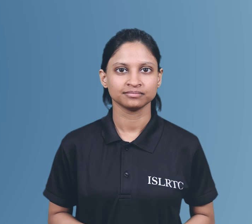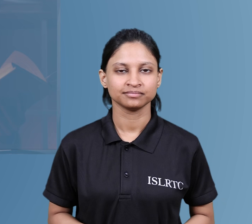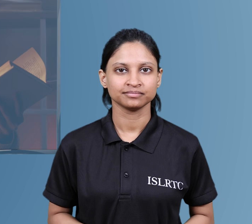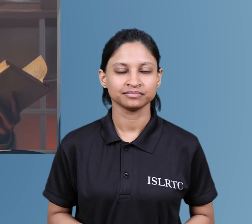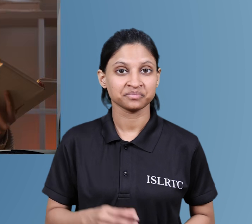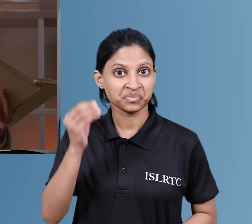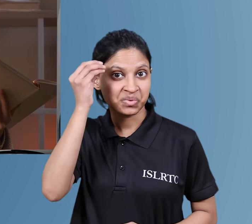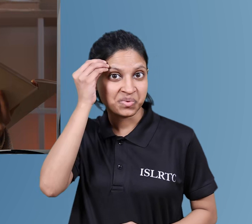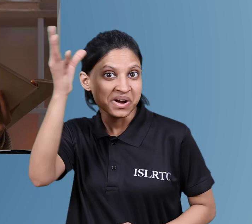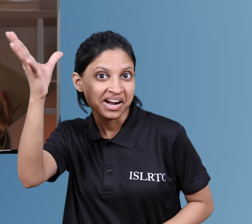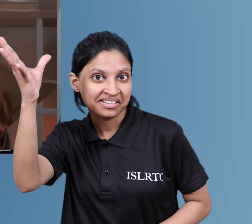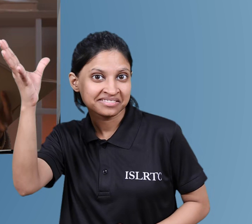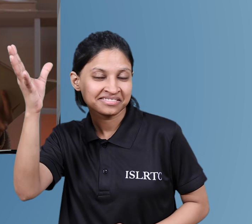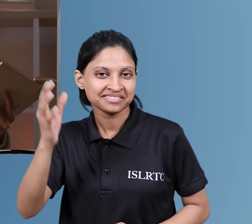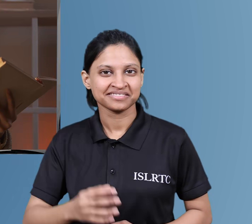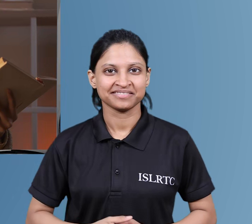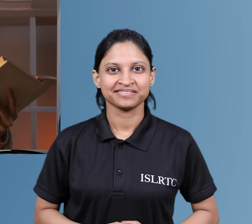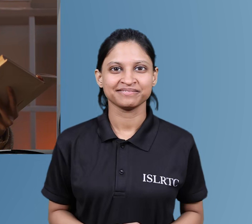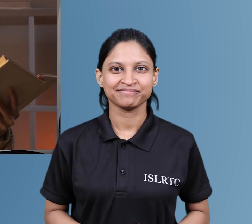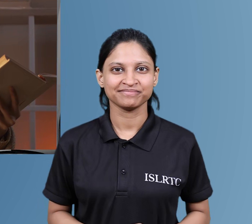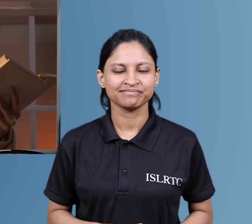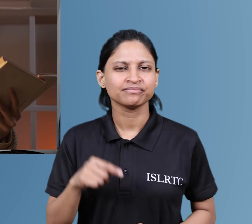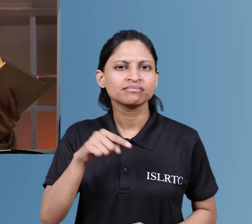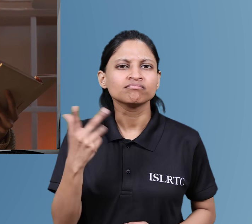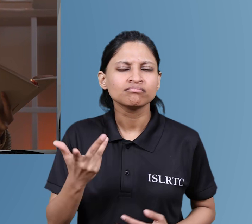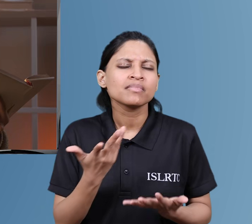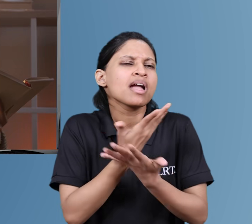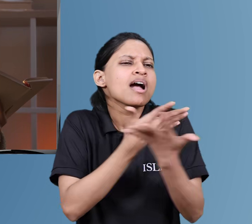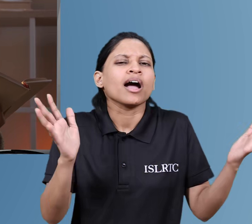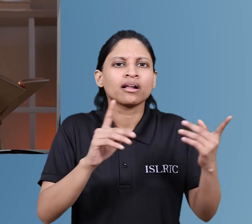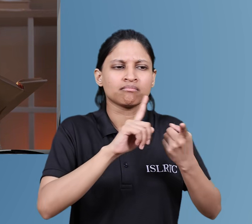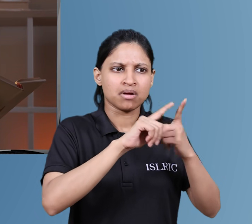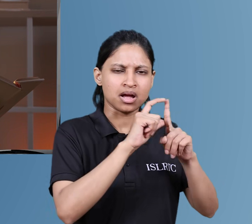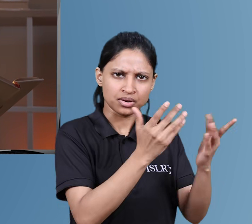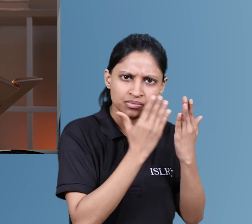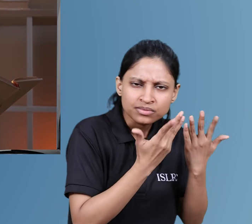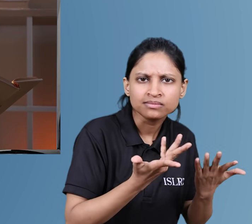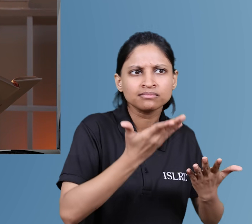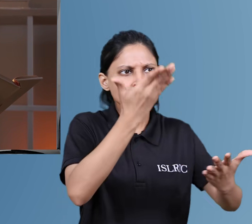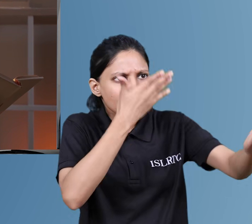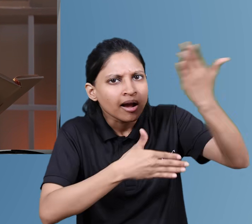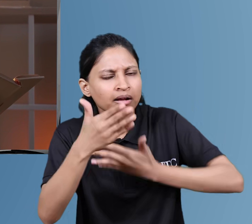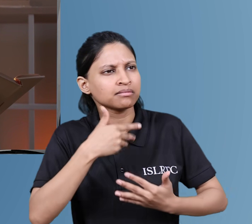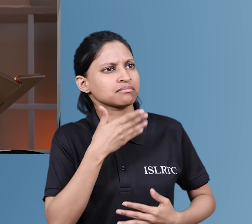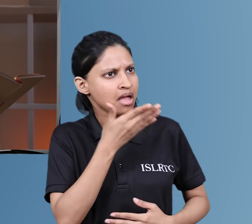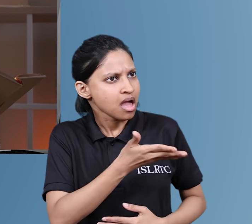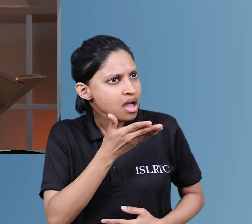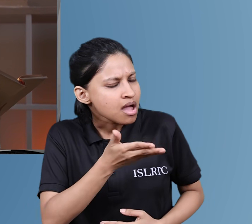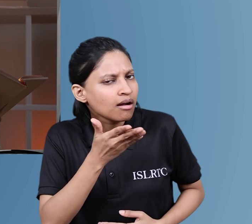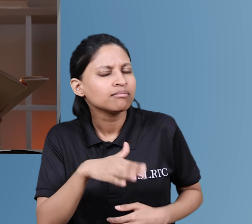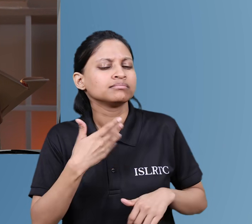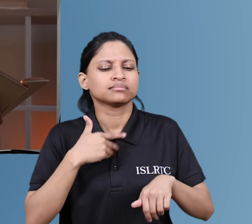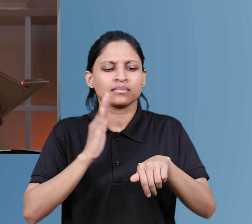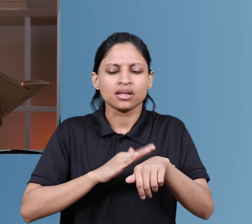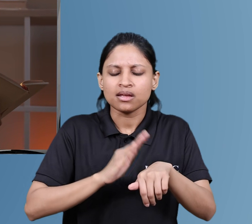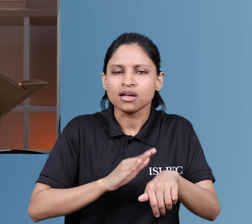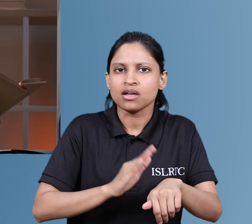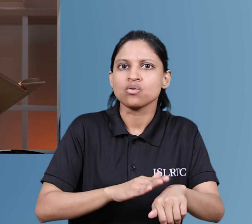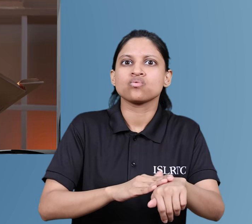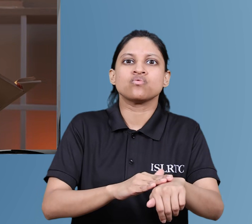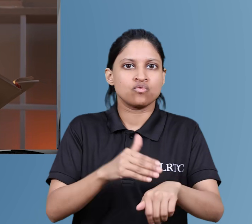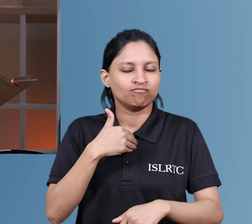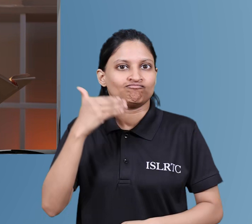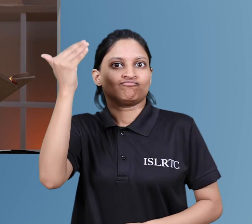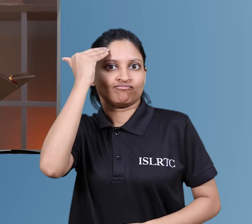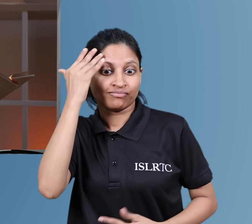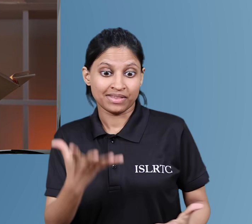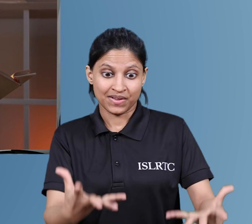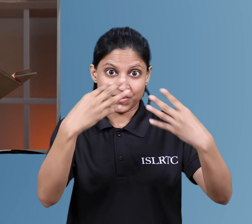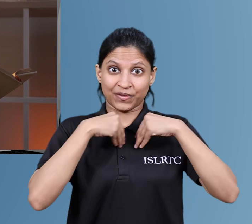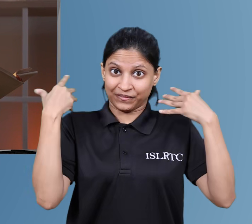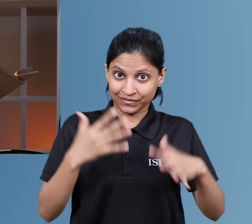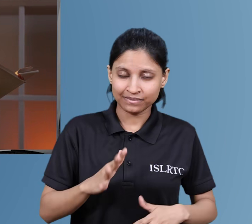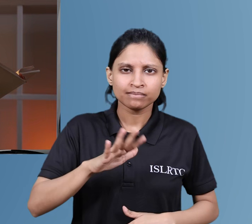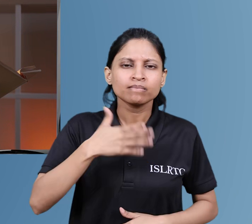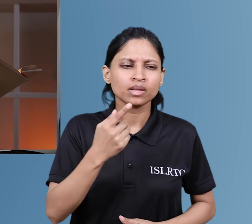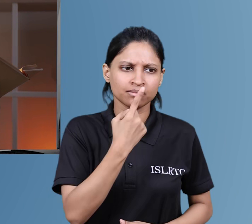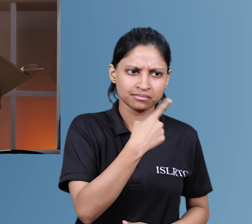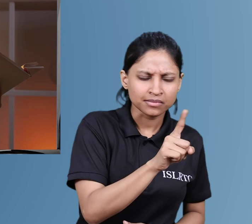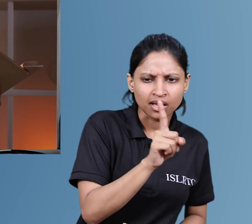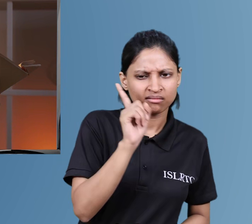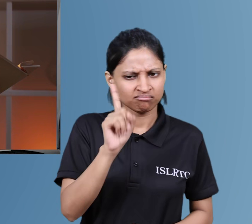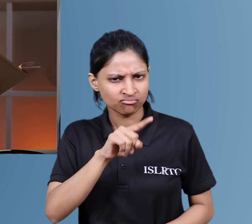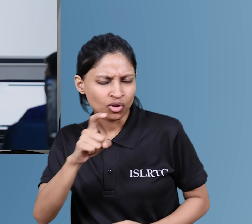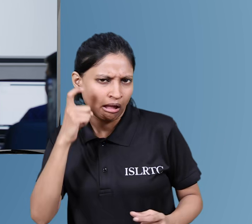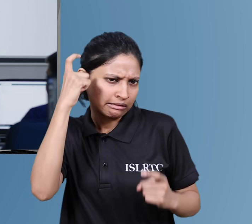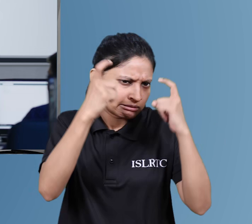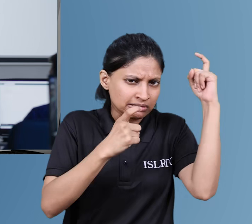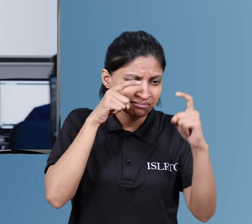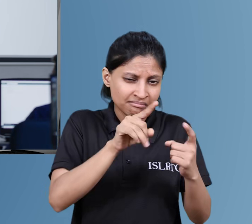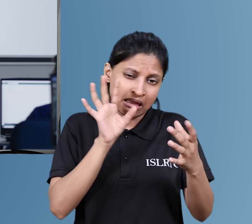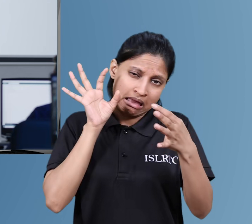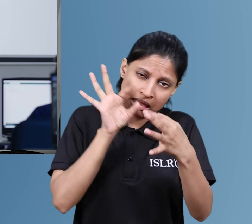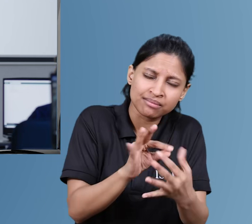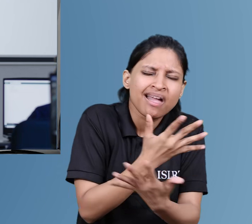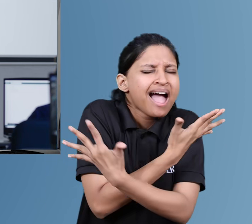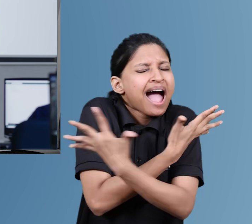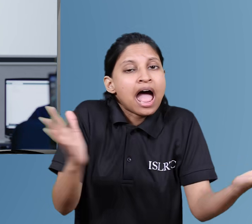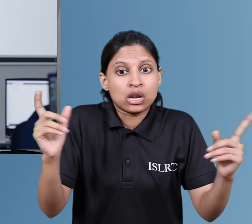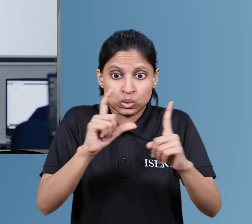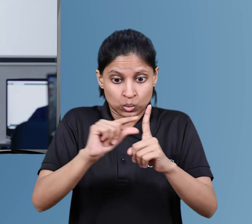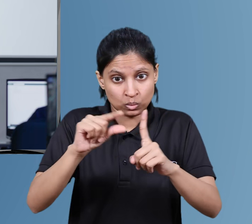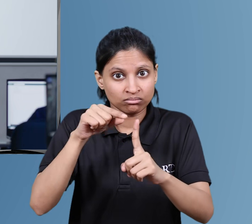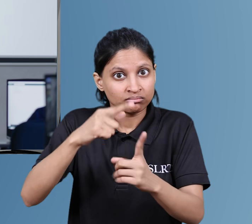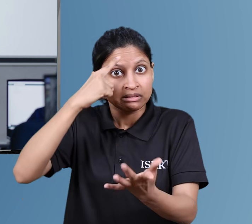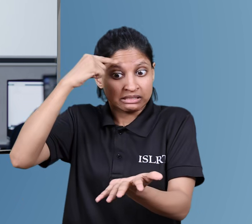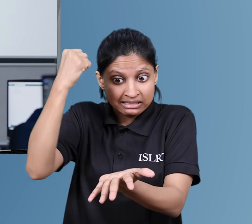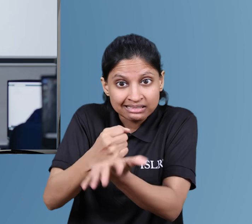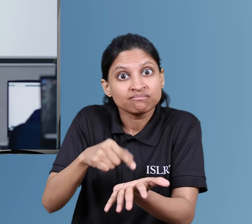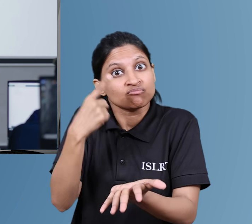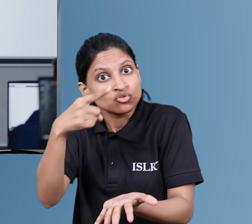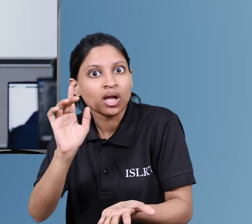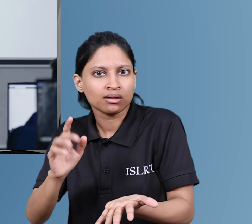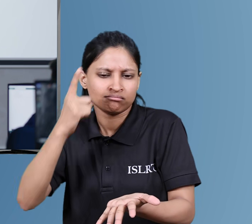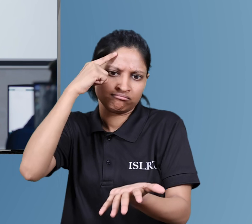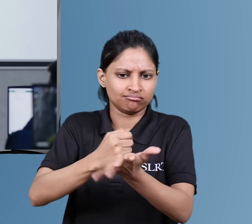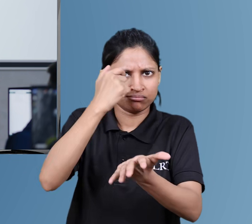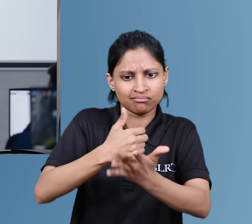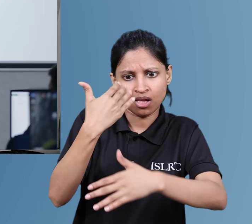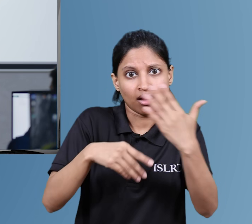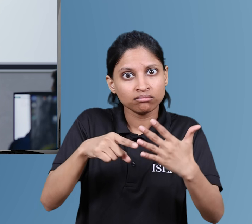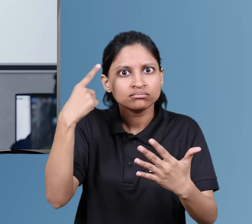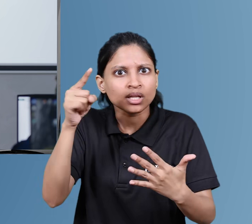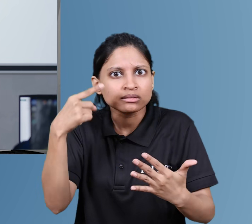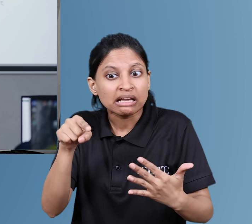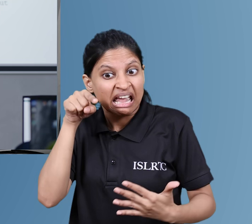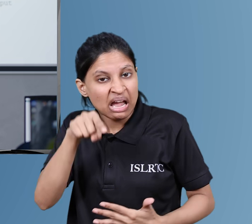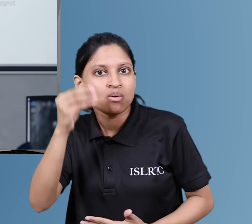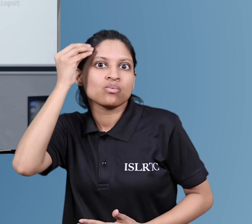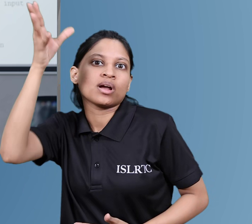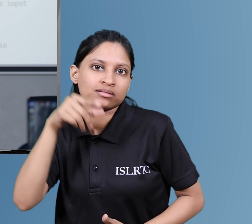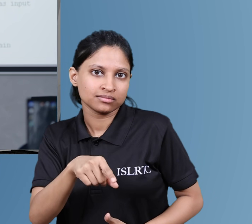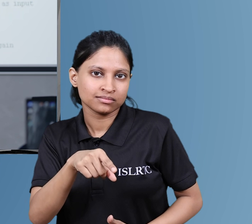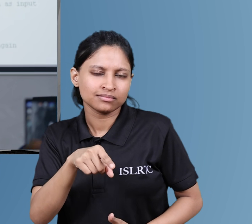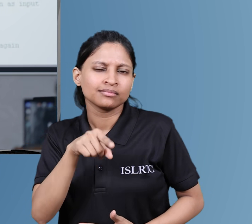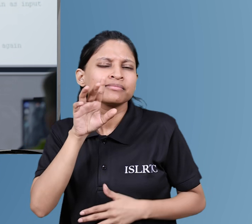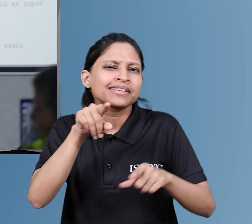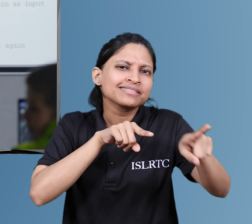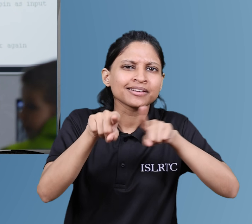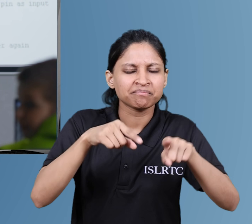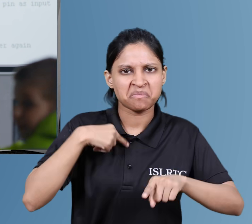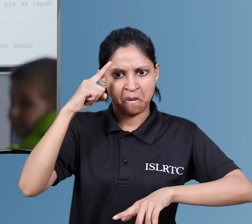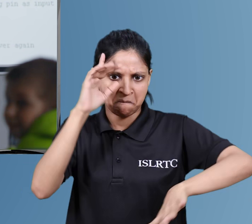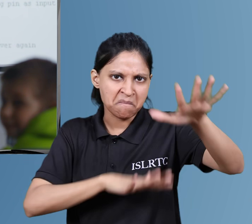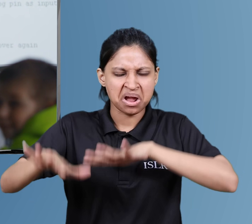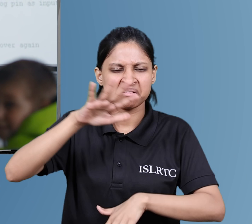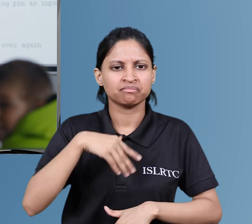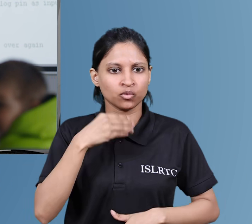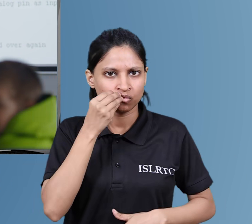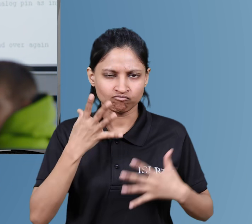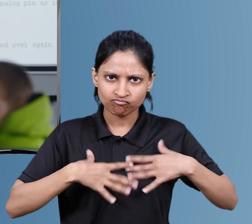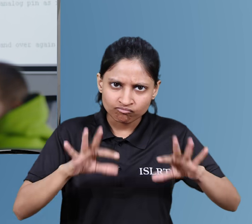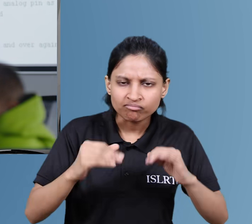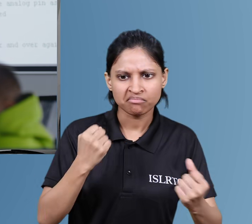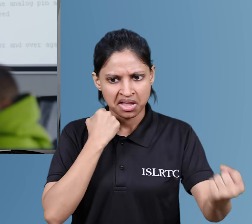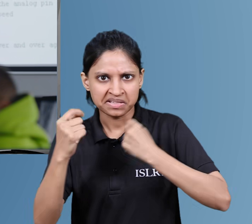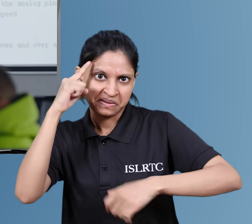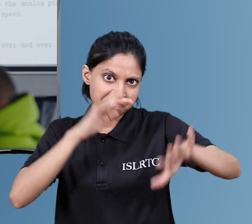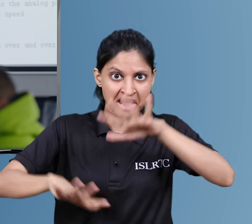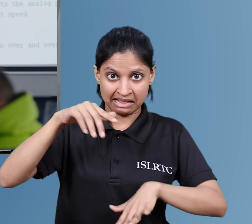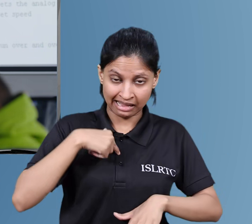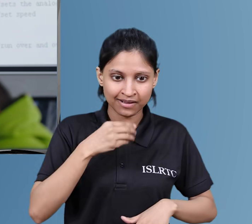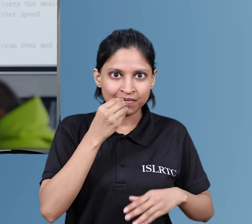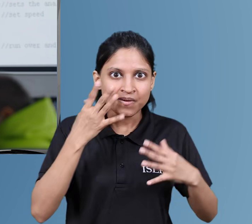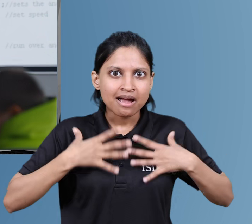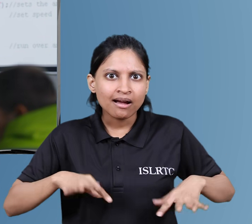Wisdom Wisdom is the ability to make good decisions and judgments based on knowledge and experience. For example,